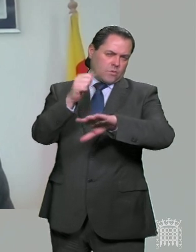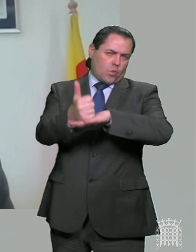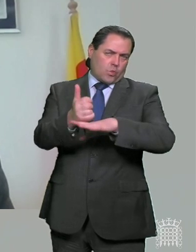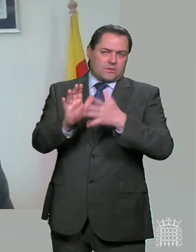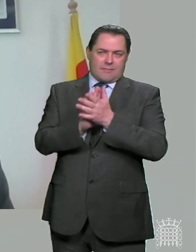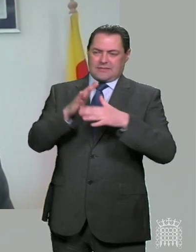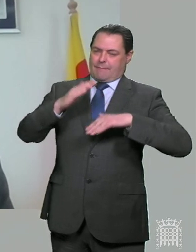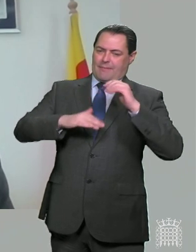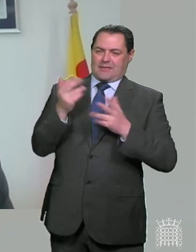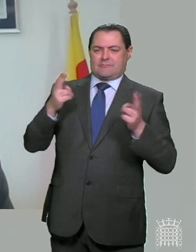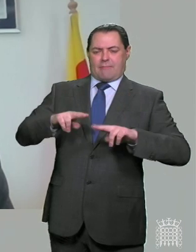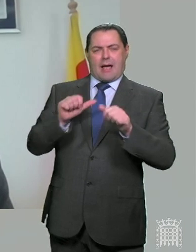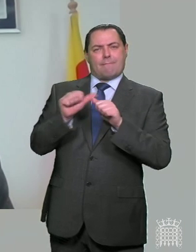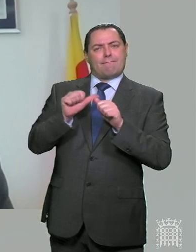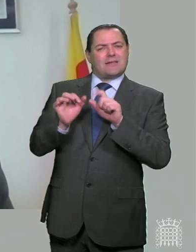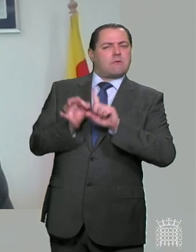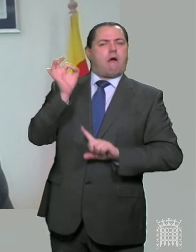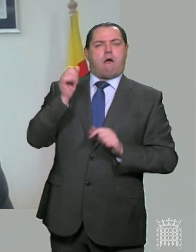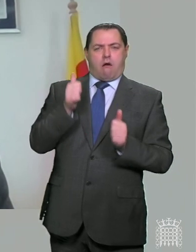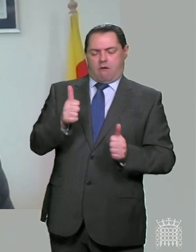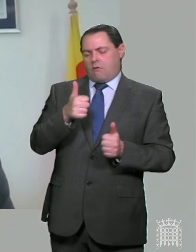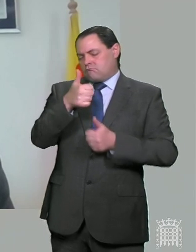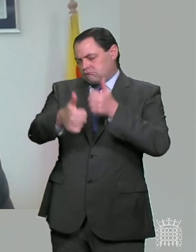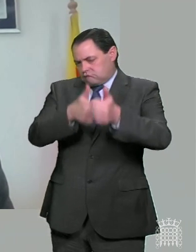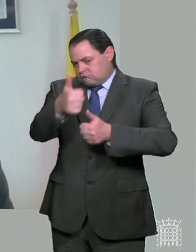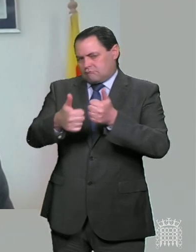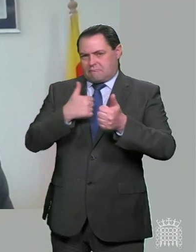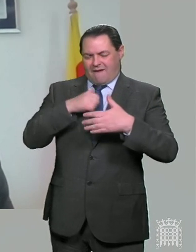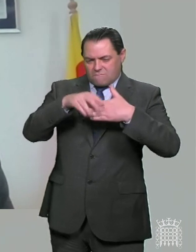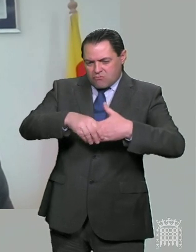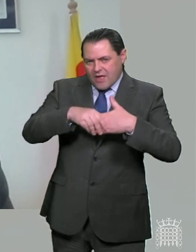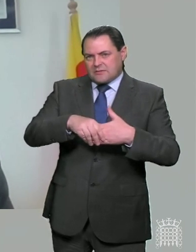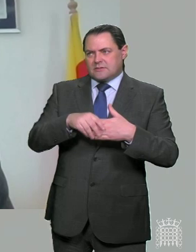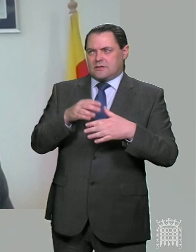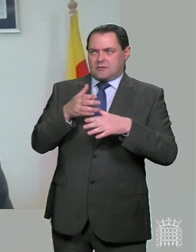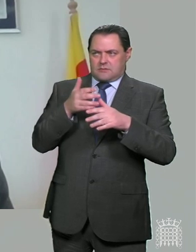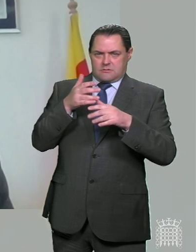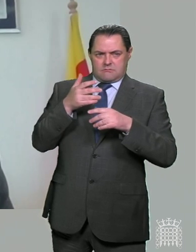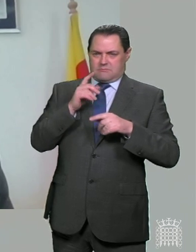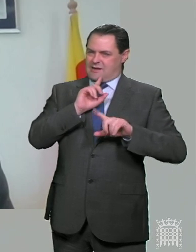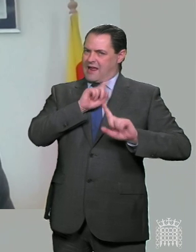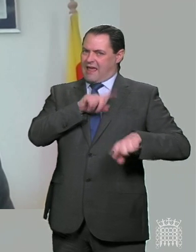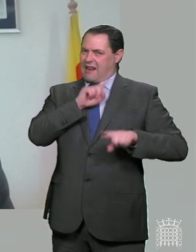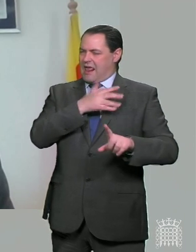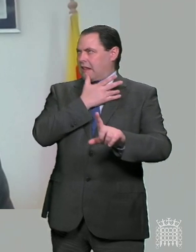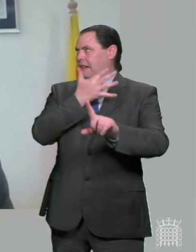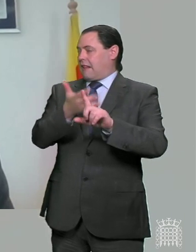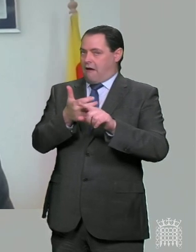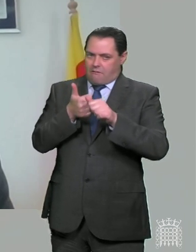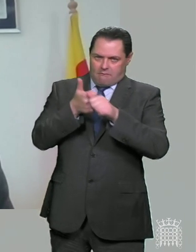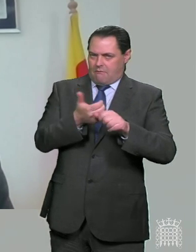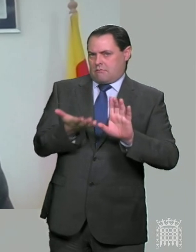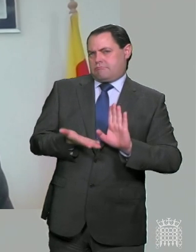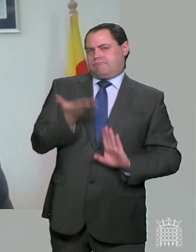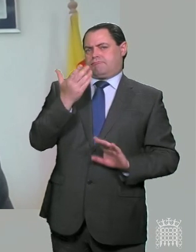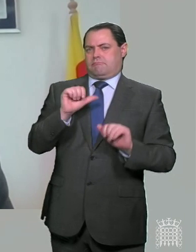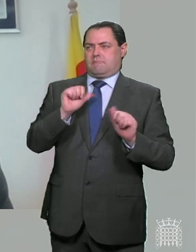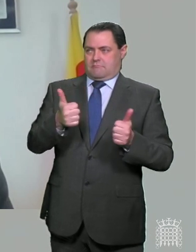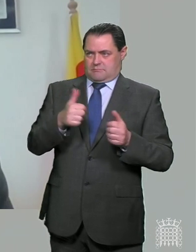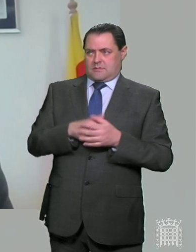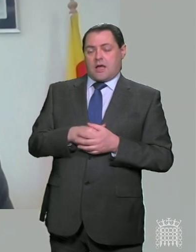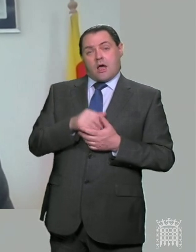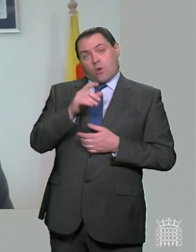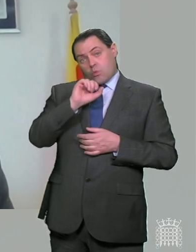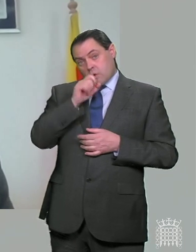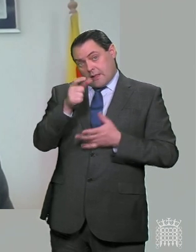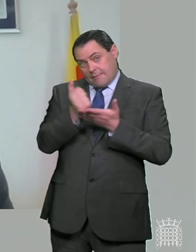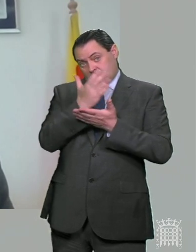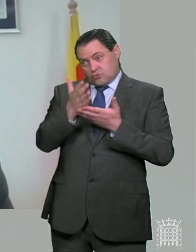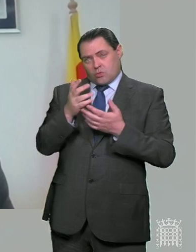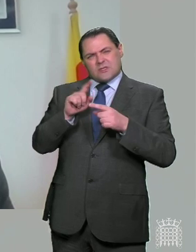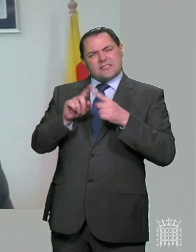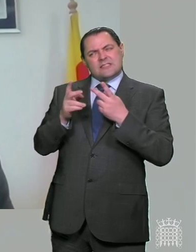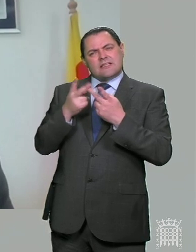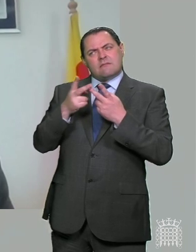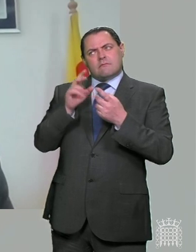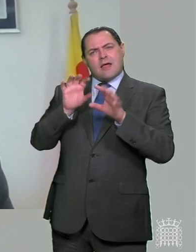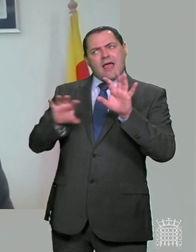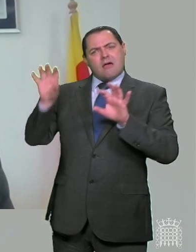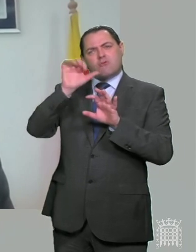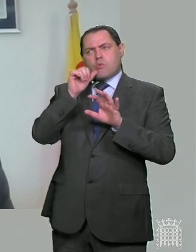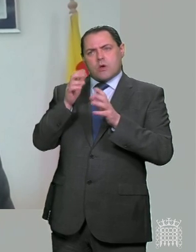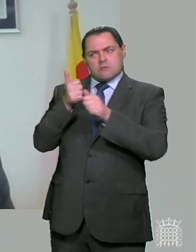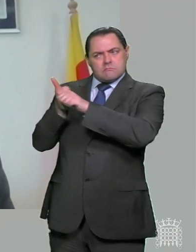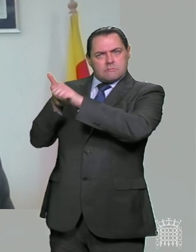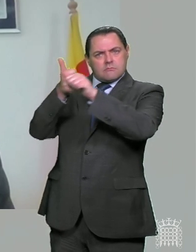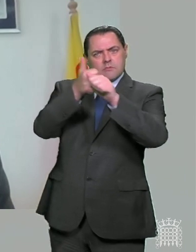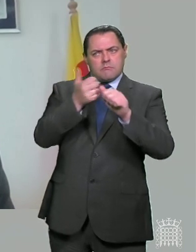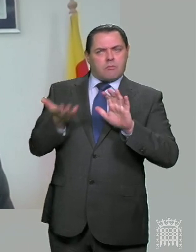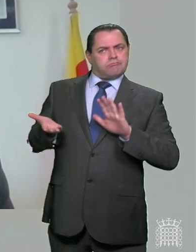Can I congratulate my right honourable Friend on his drive and commitment to helping areas that have been neglected for so long and ask him to assure the House that he will do all that he can to help those areas realise their full potential?